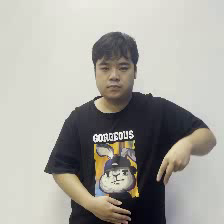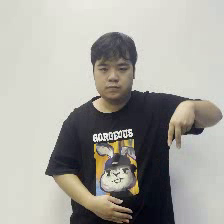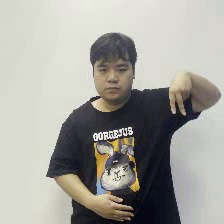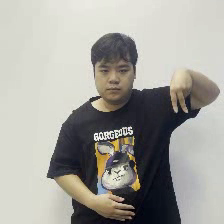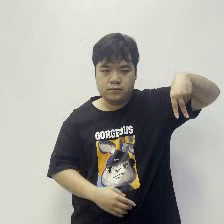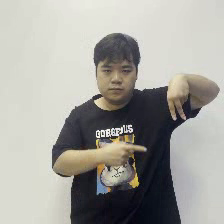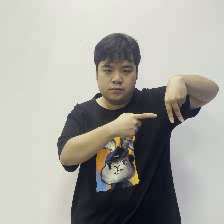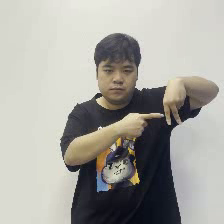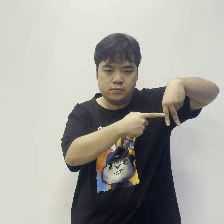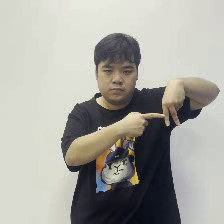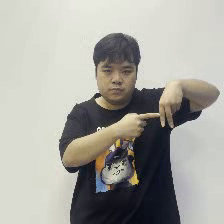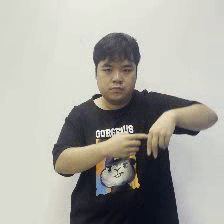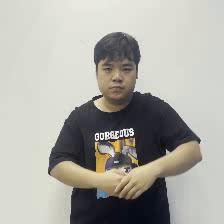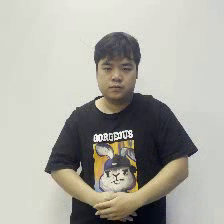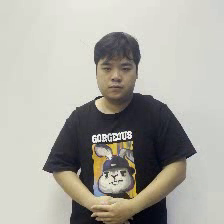Chân